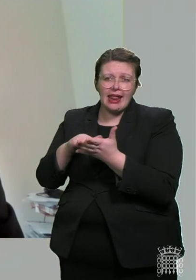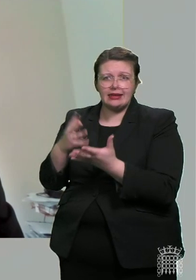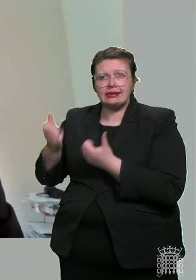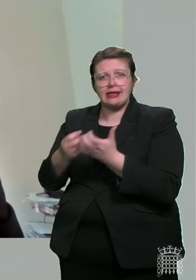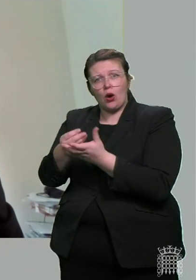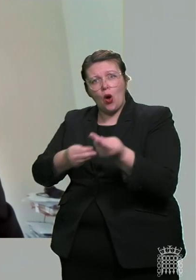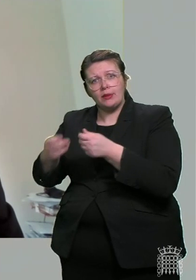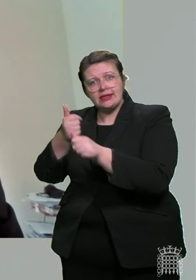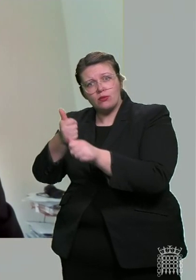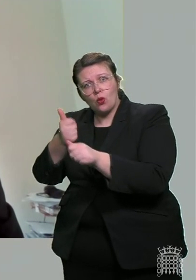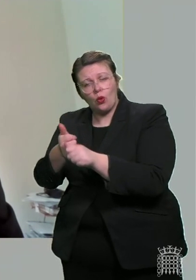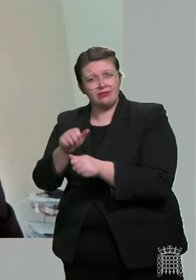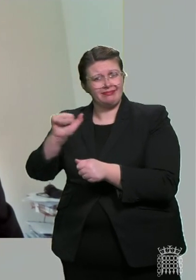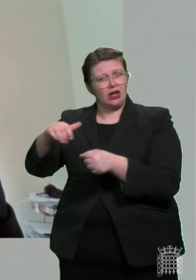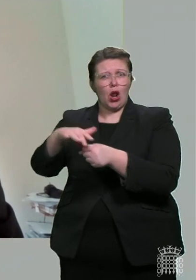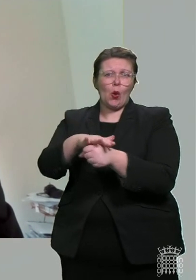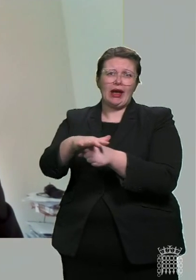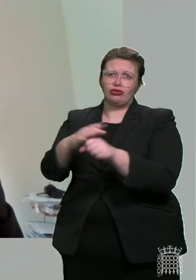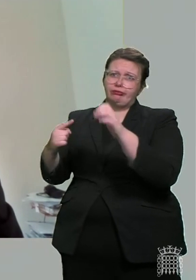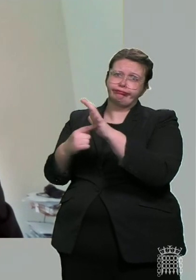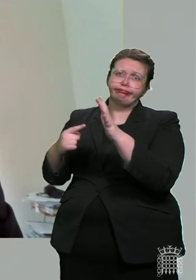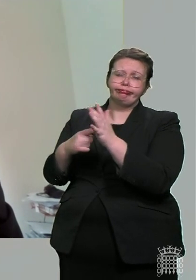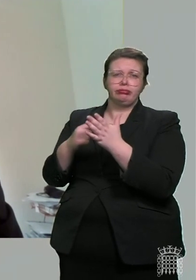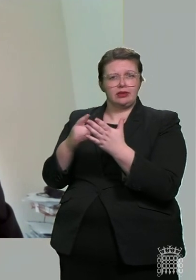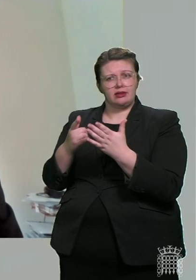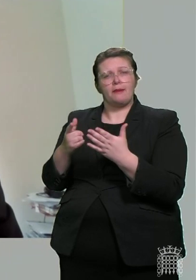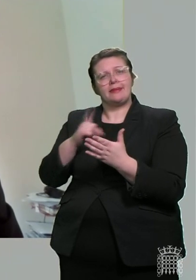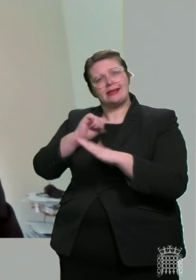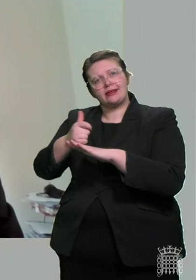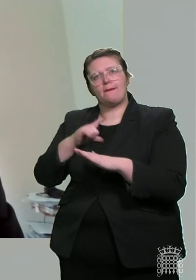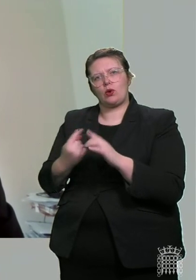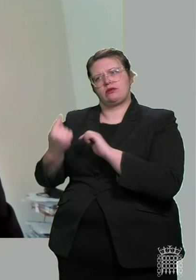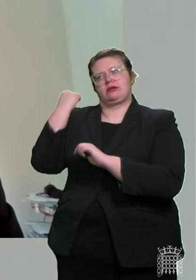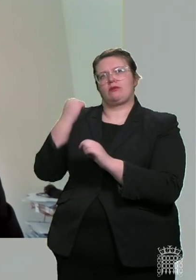Its location is a consequence of regional economic policy from 50 years ago.